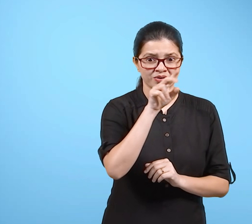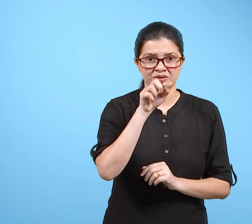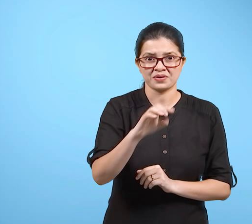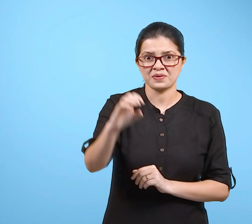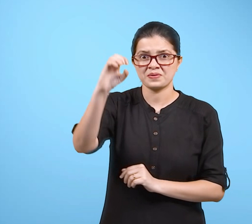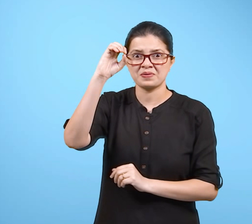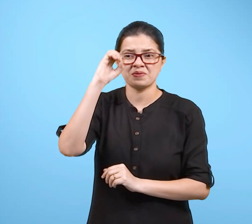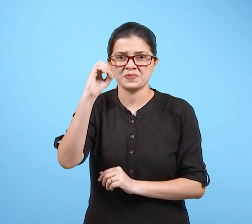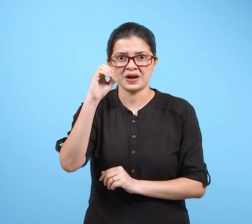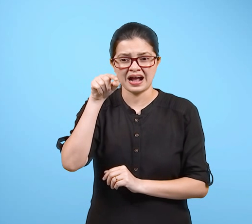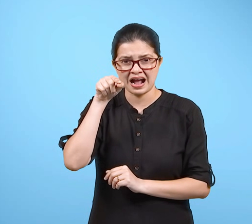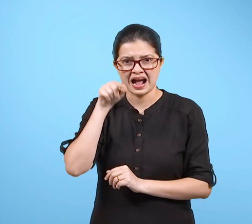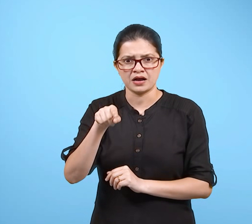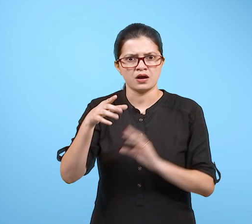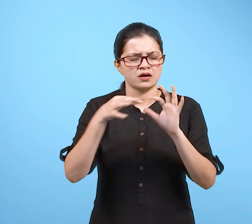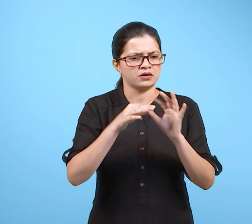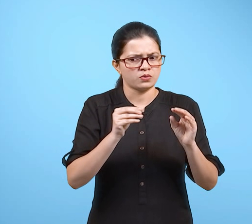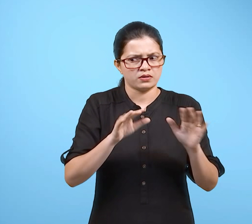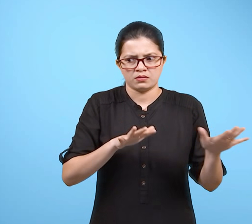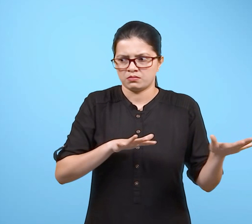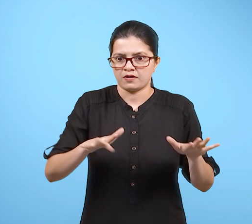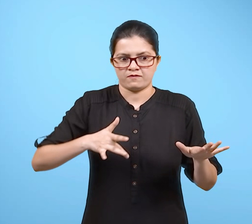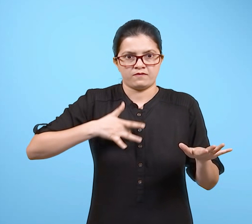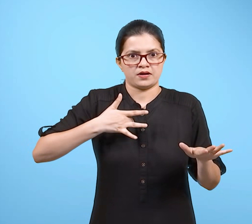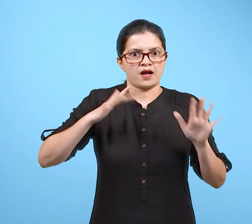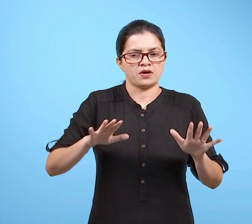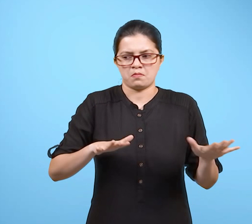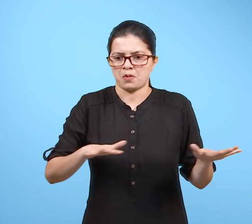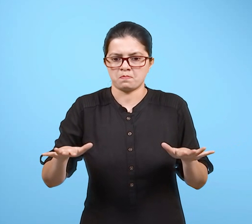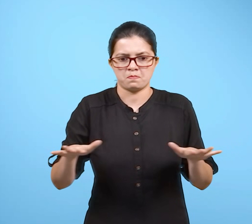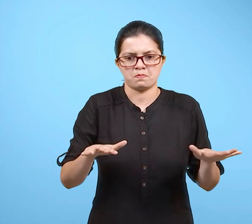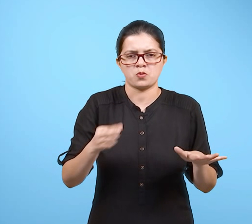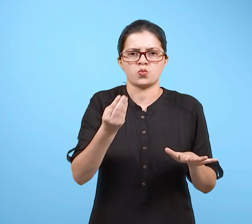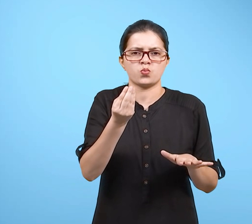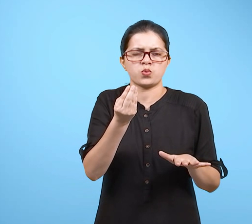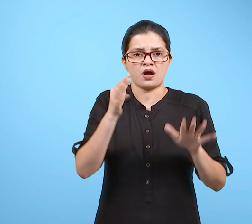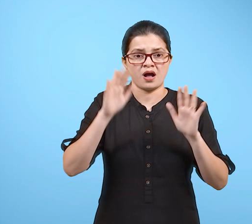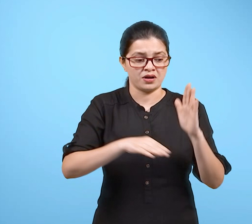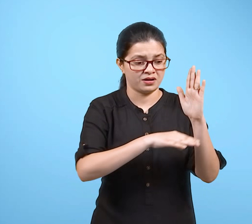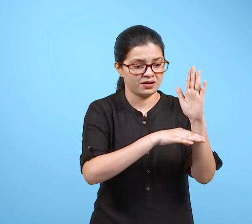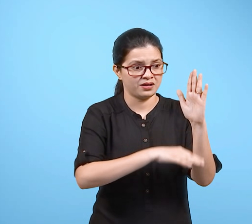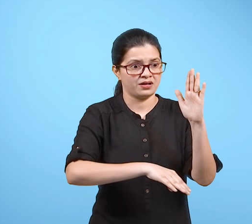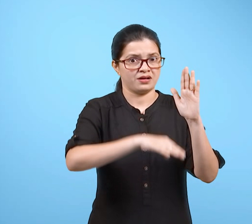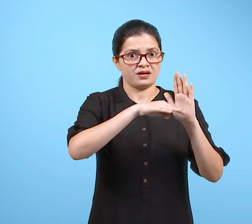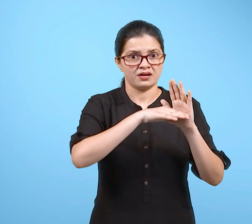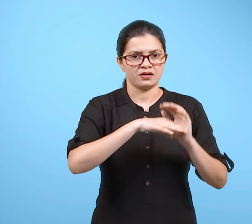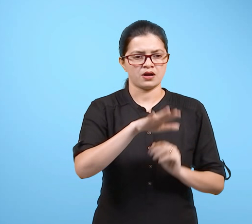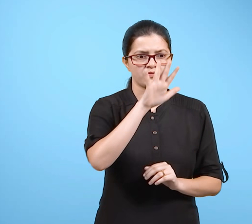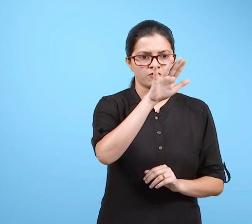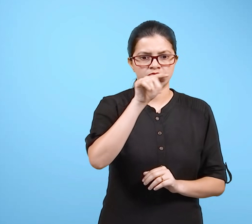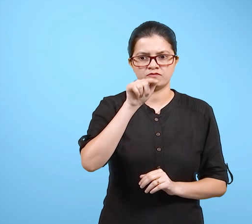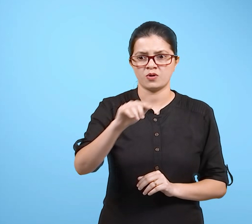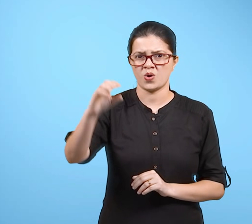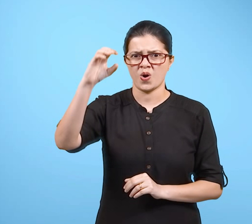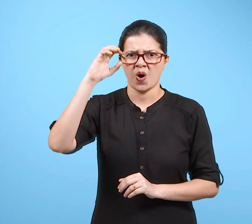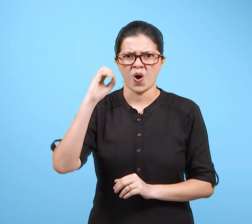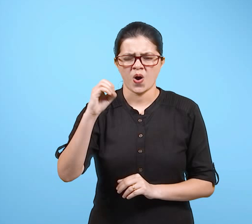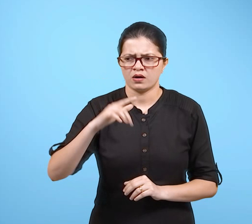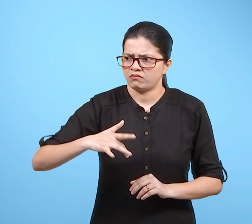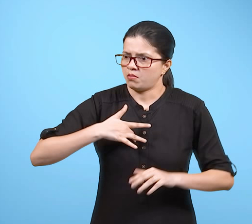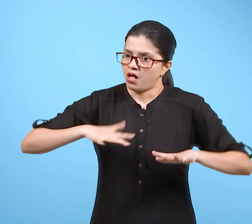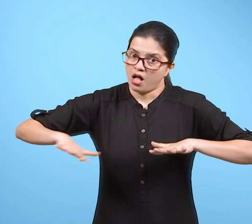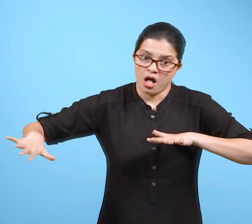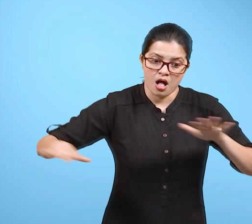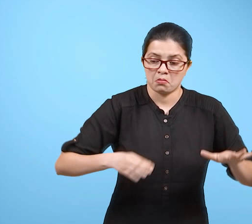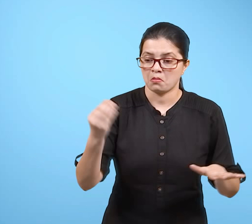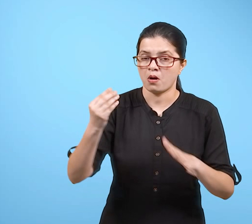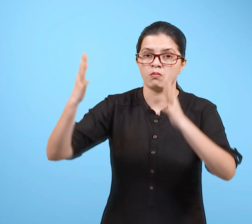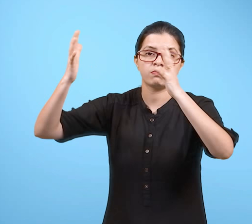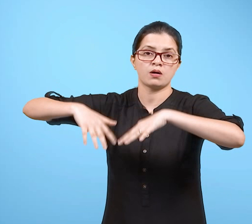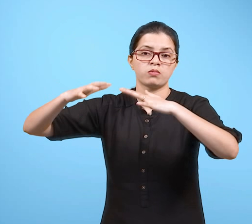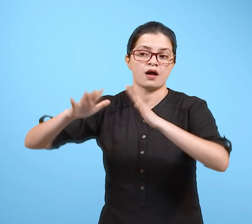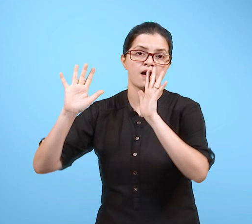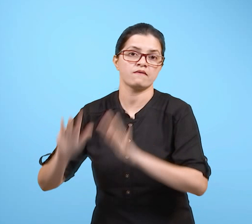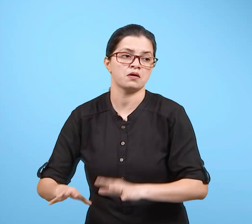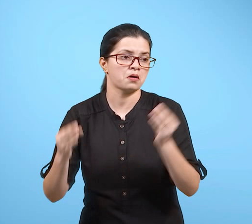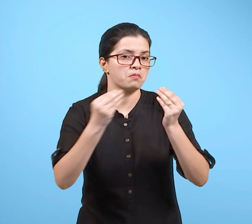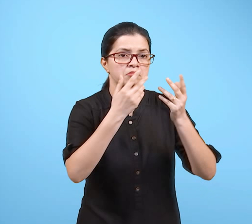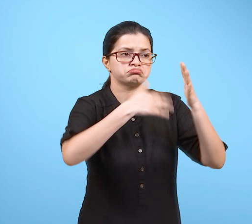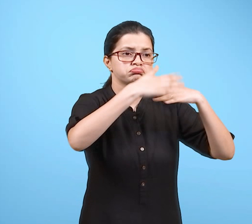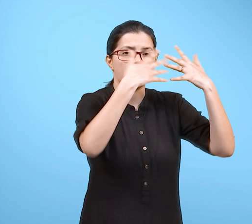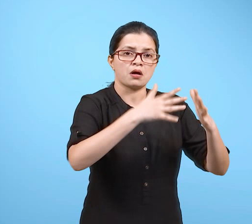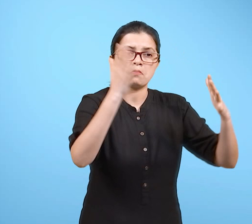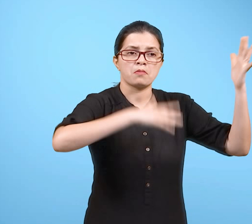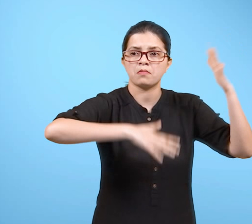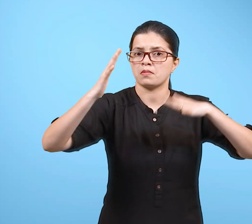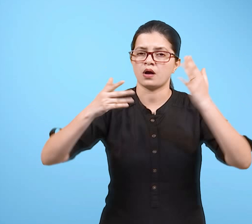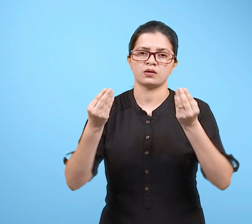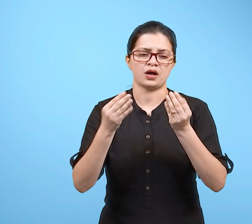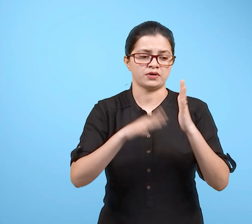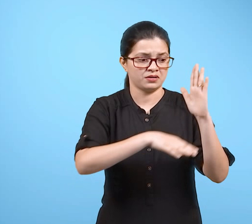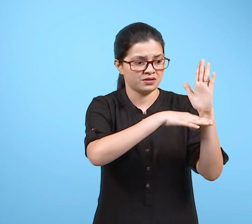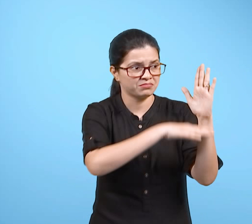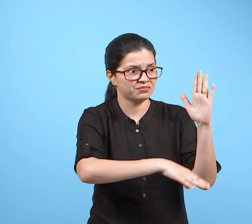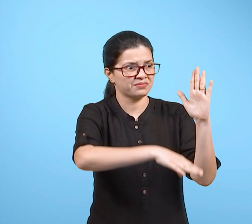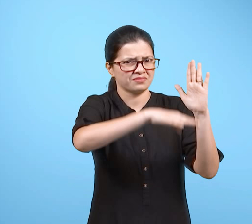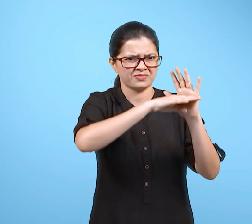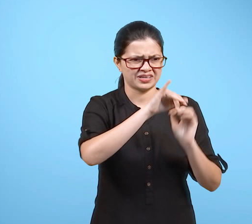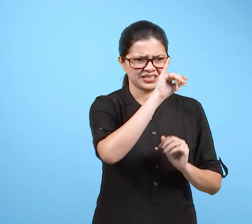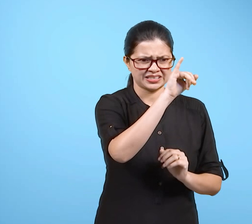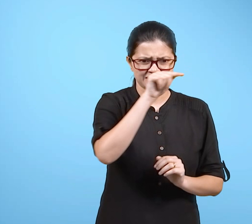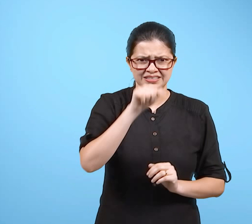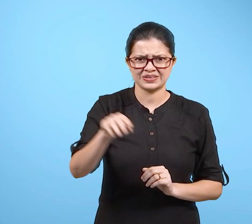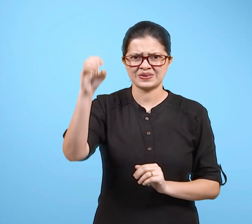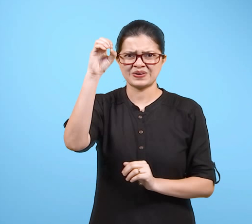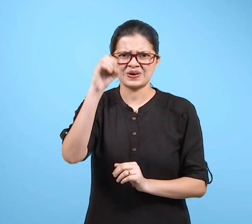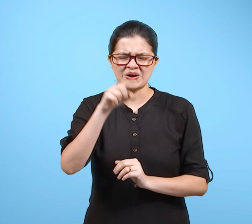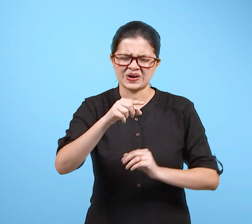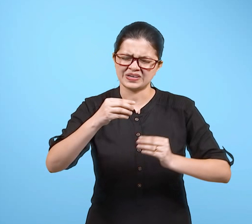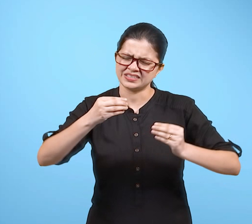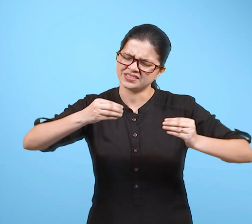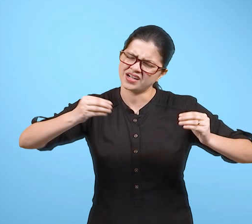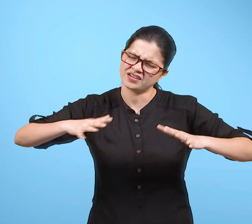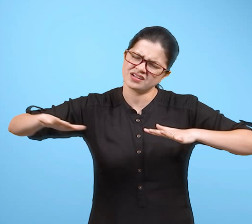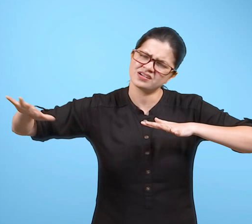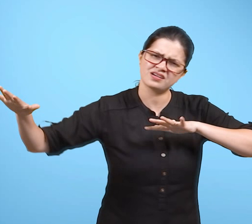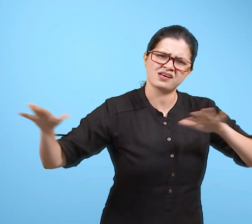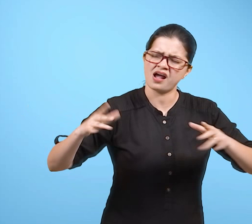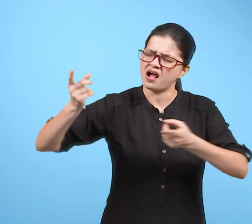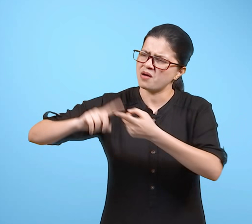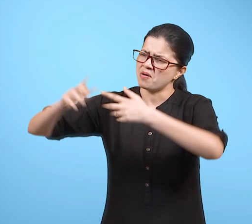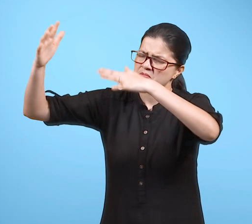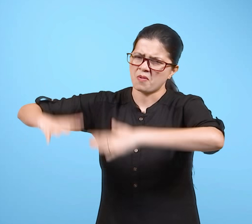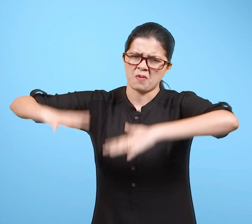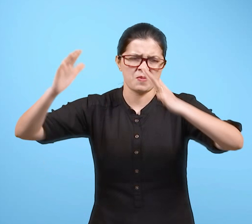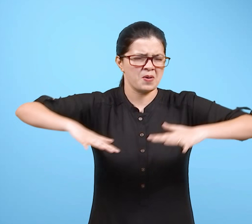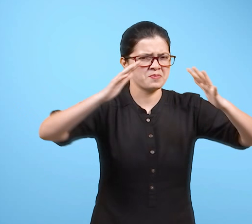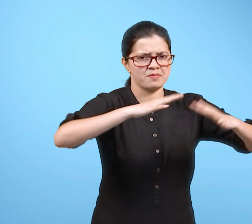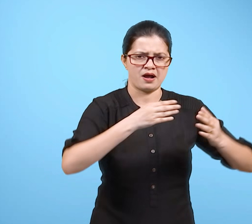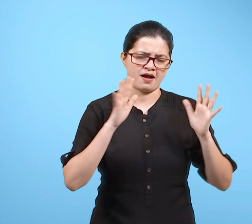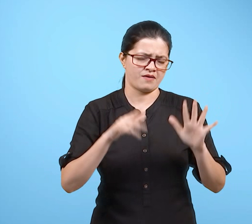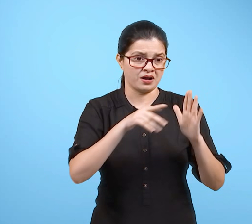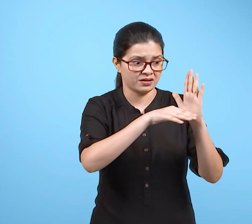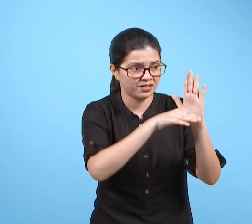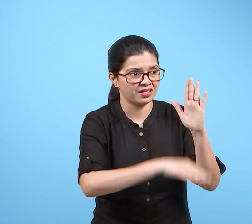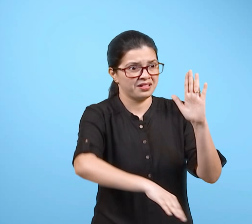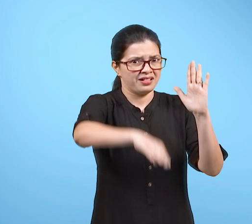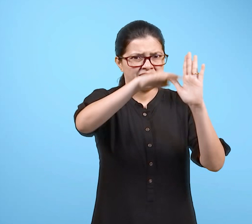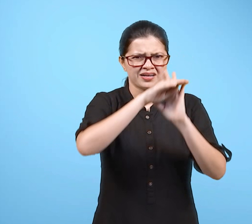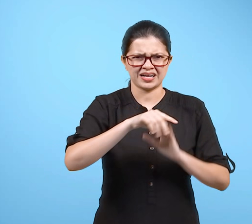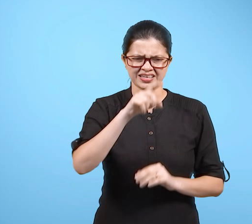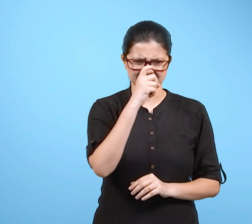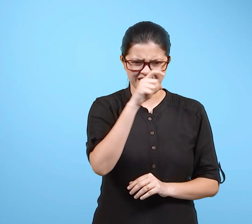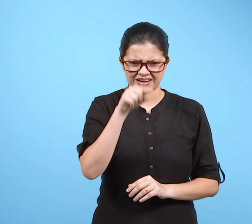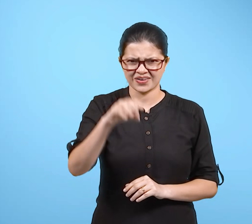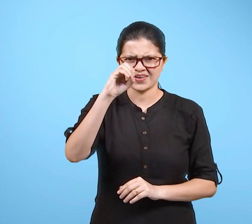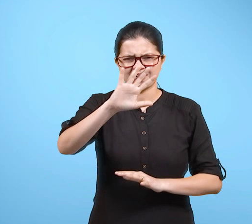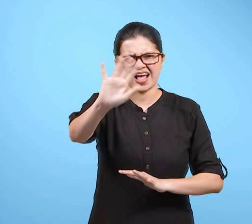or less can be felt only a little An earthquake over 5.0 can cause damage from things falling. A 6.0 or higher magnitude is considered very strong and 7.0 is classified